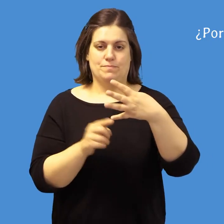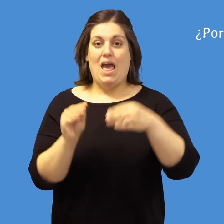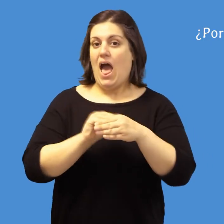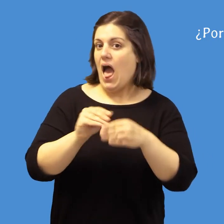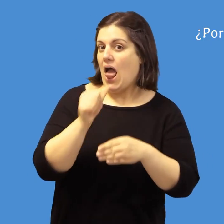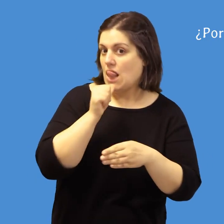alcohol